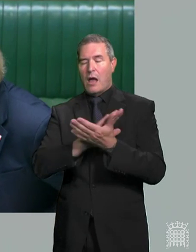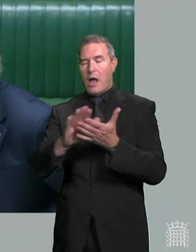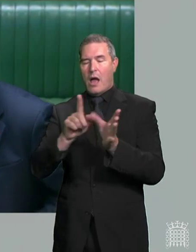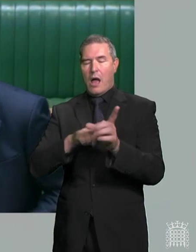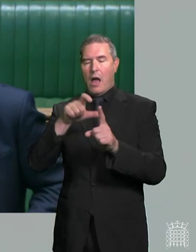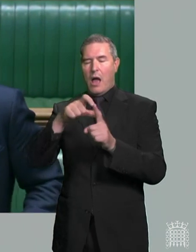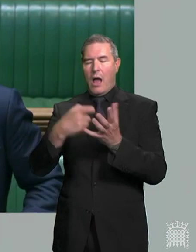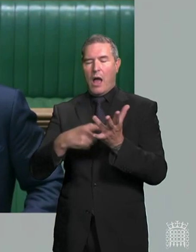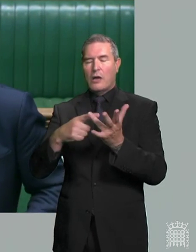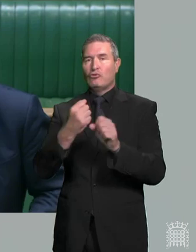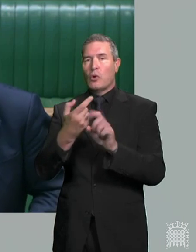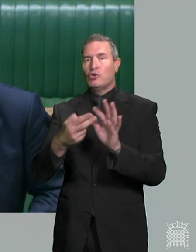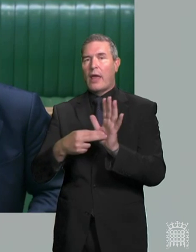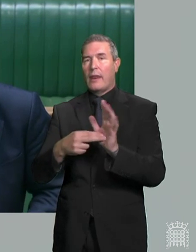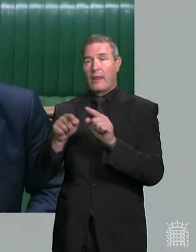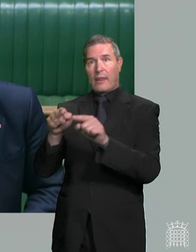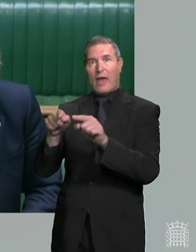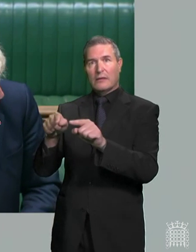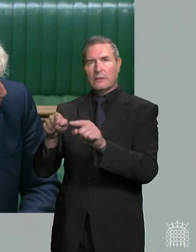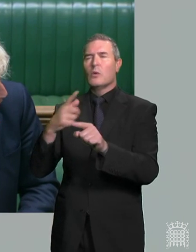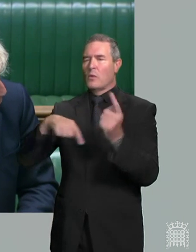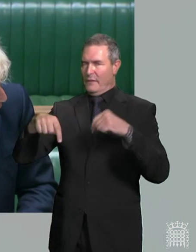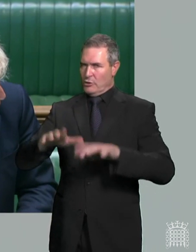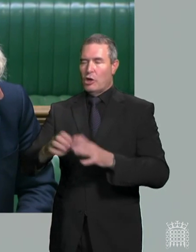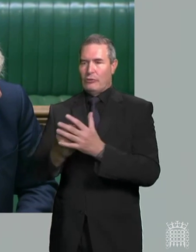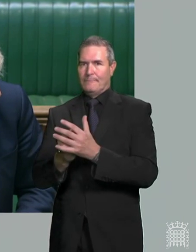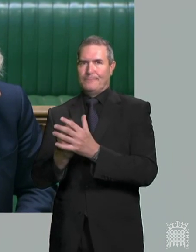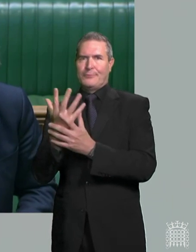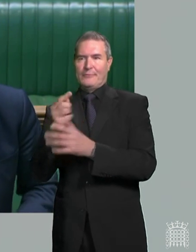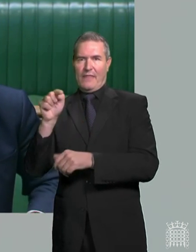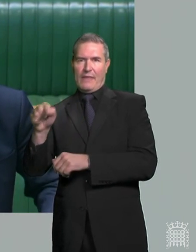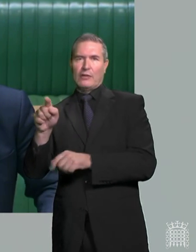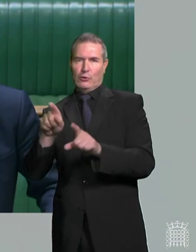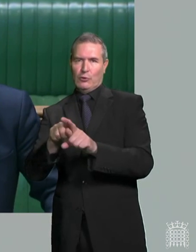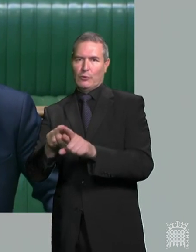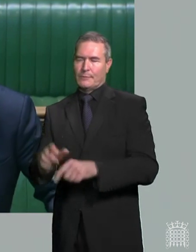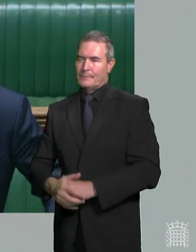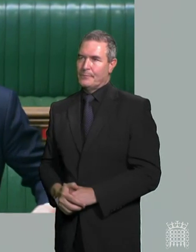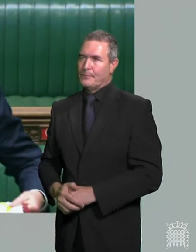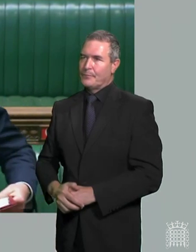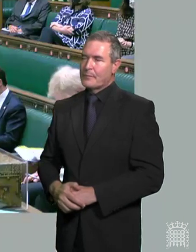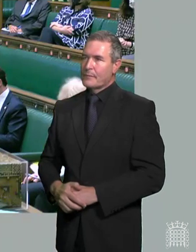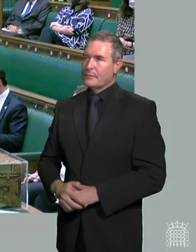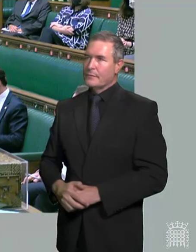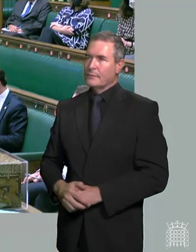As I said in an earlier answer, we want this country to be a world leader in hydrogen technology as well.